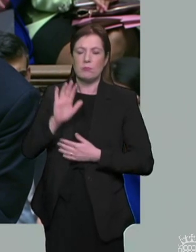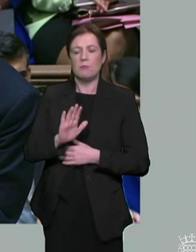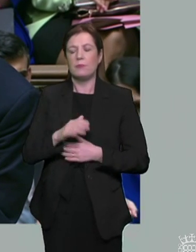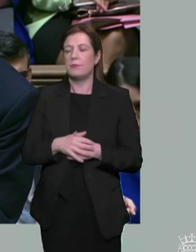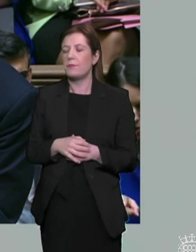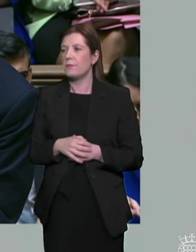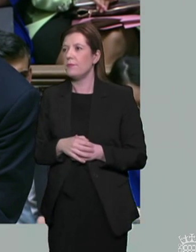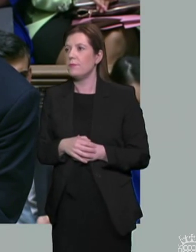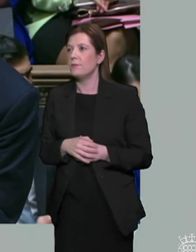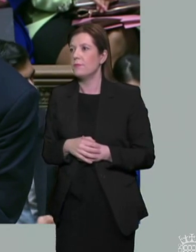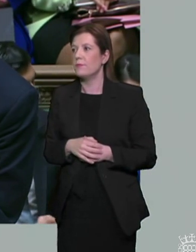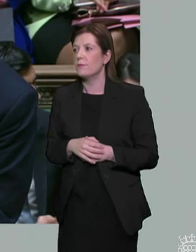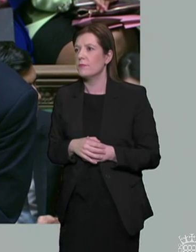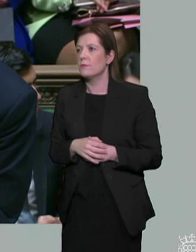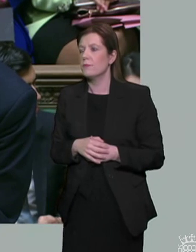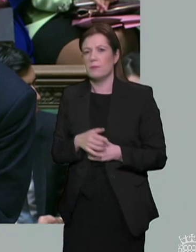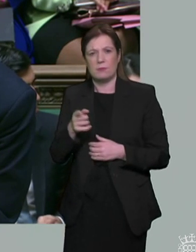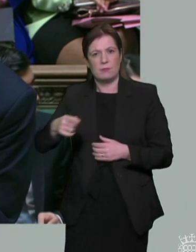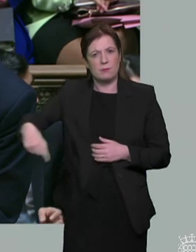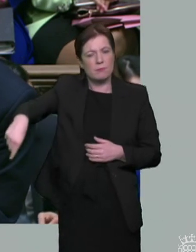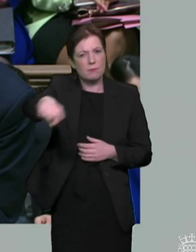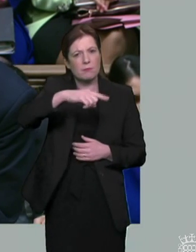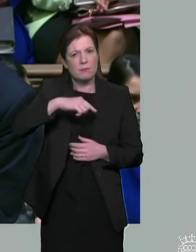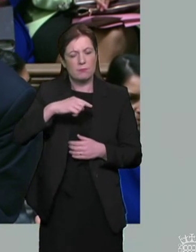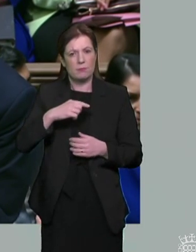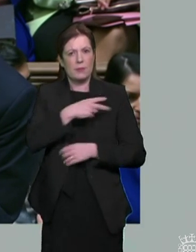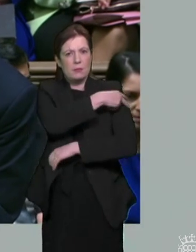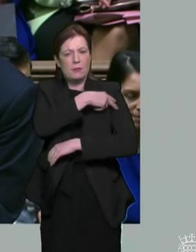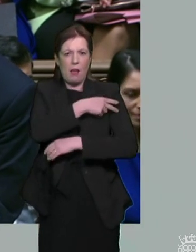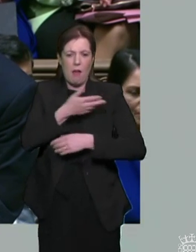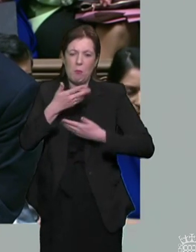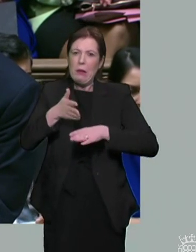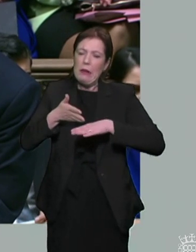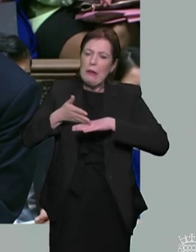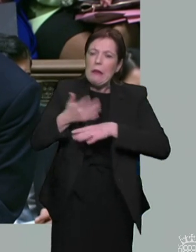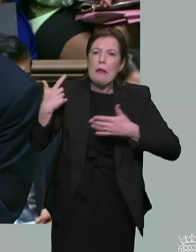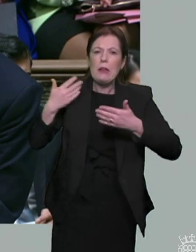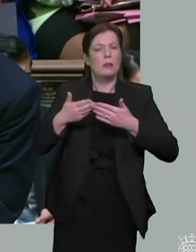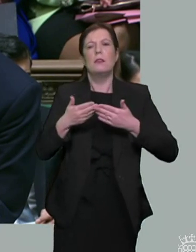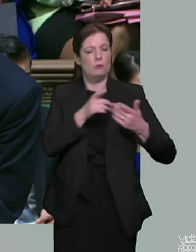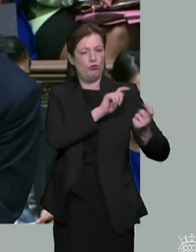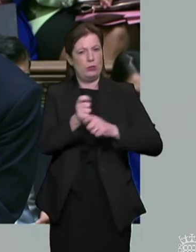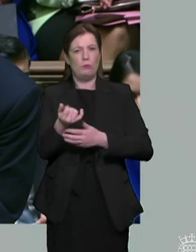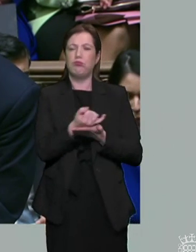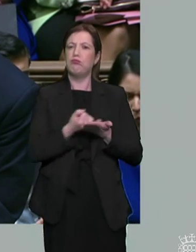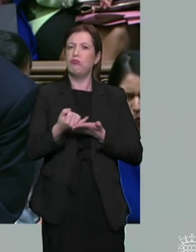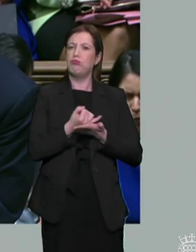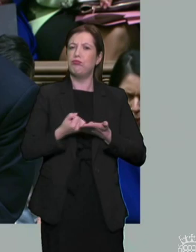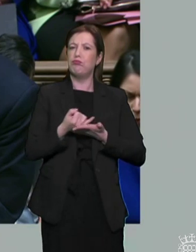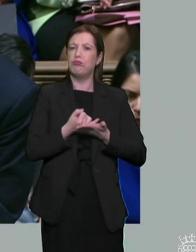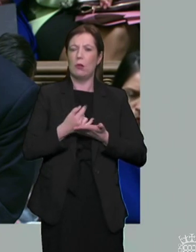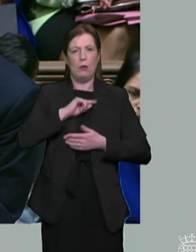I think it is no way to treat hard-working employees, and I can tell the right honourable and learned Gentleman that we will not sit by.